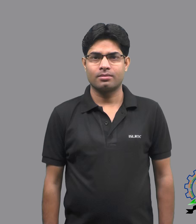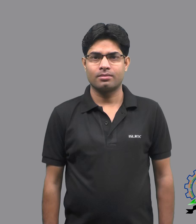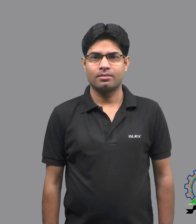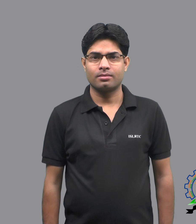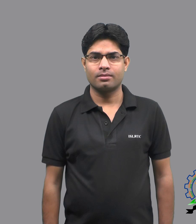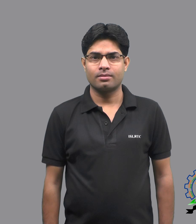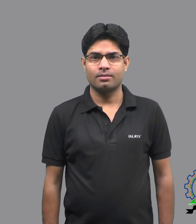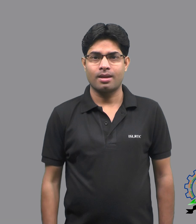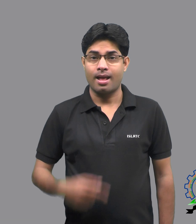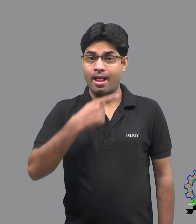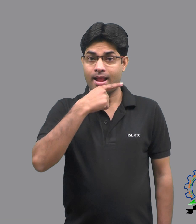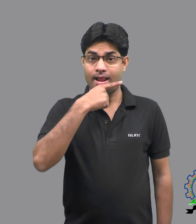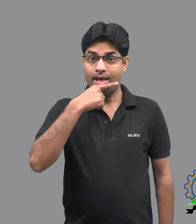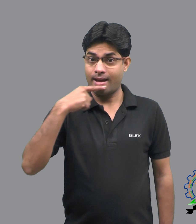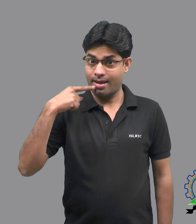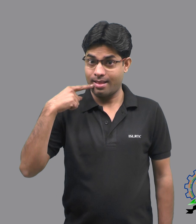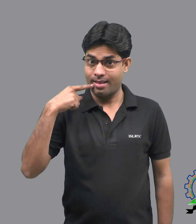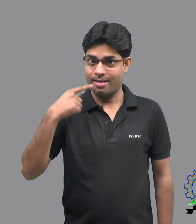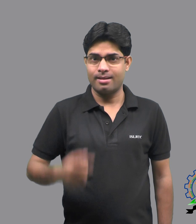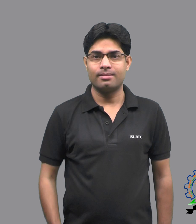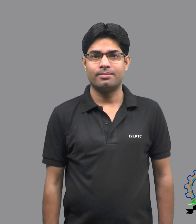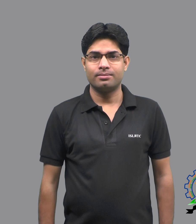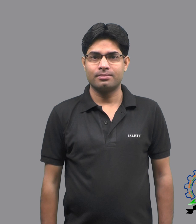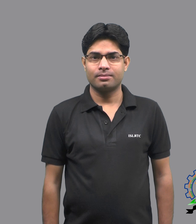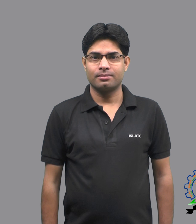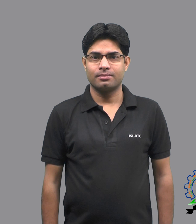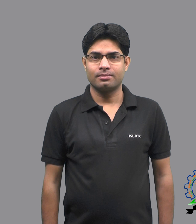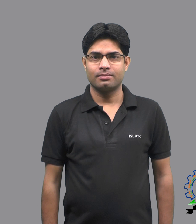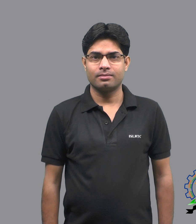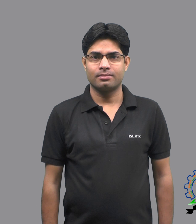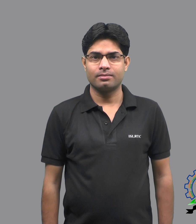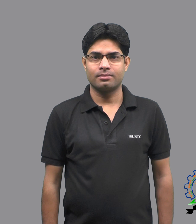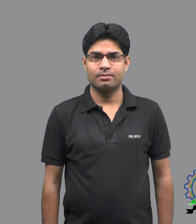Red